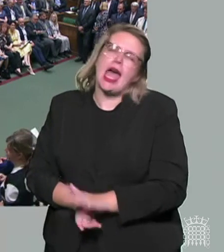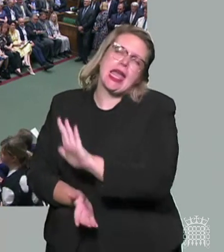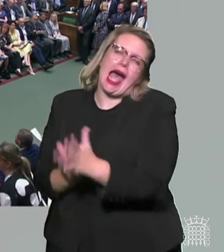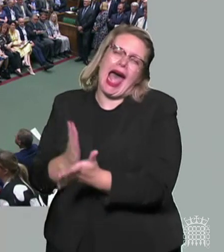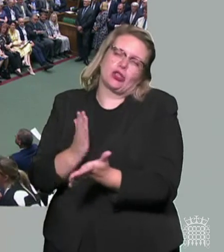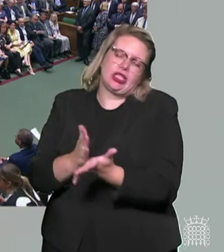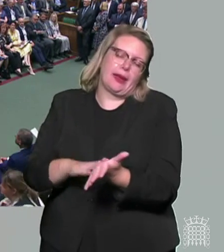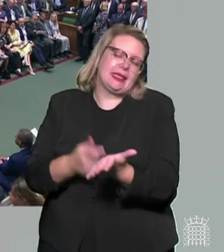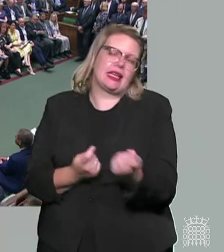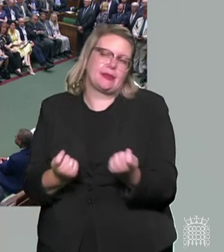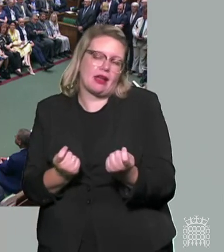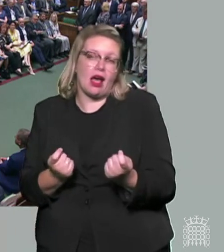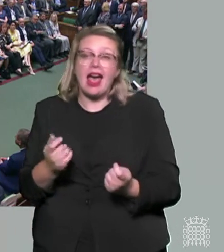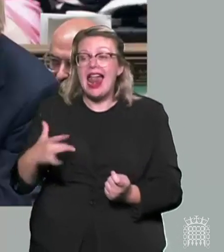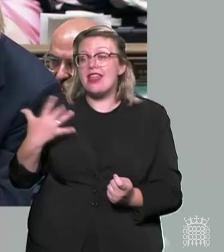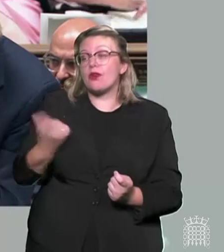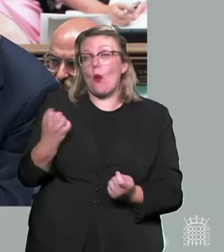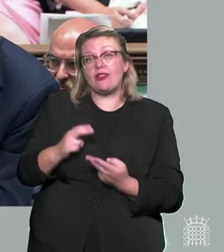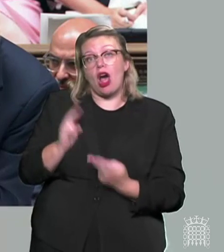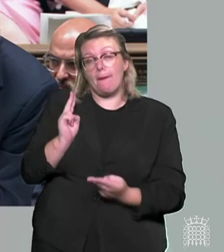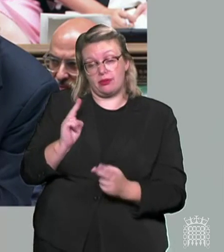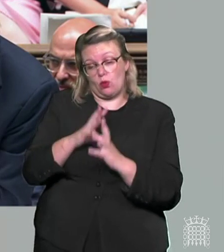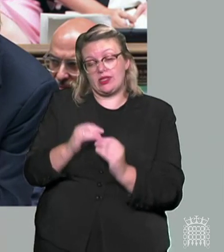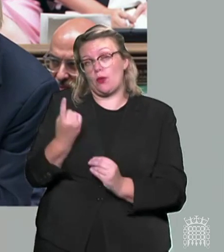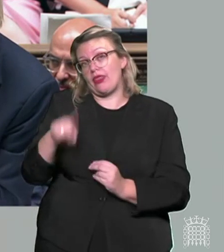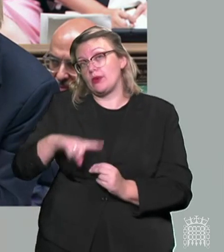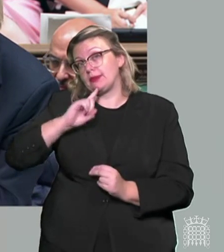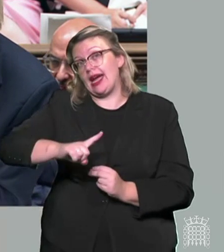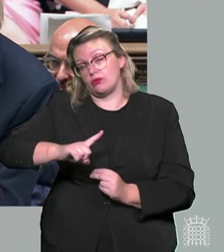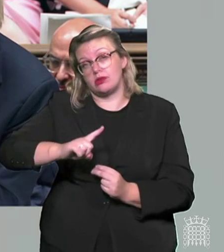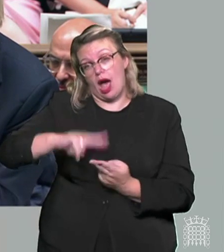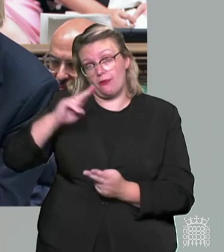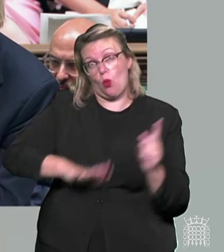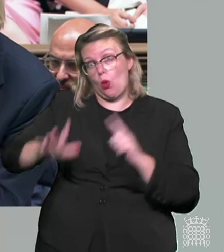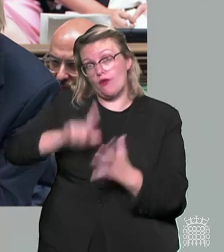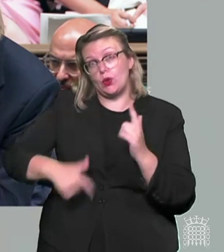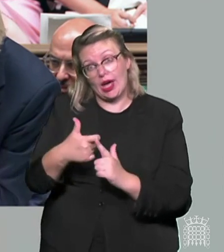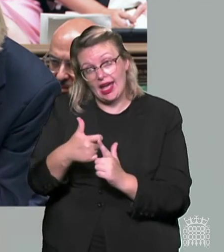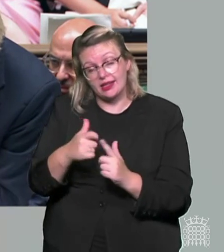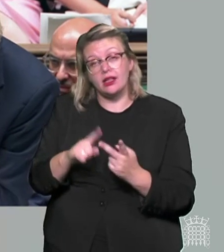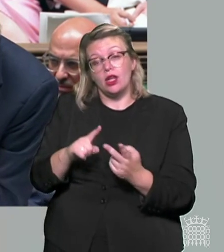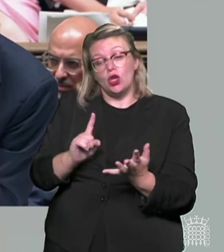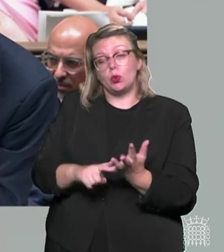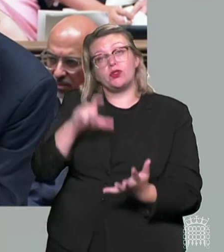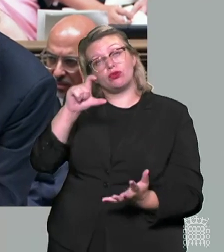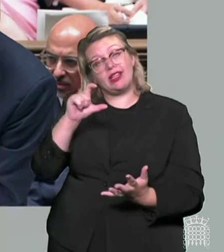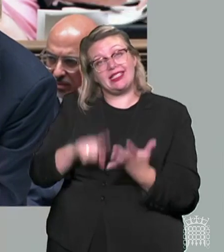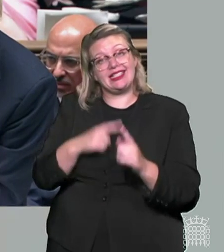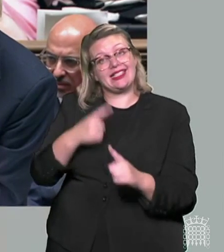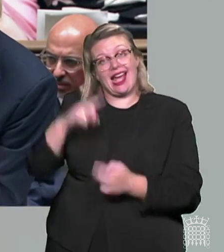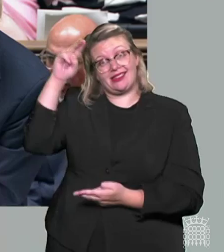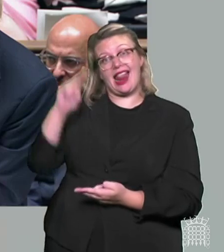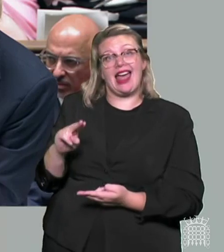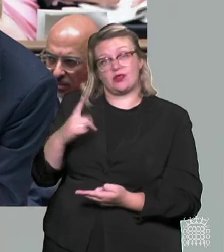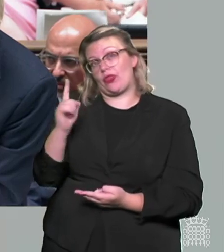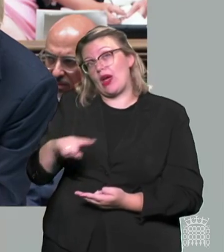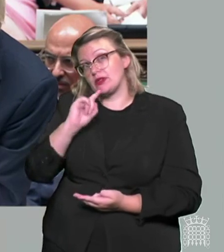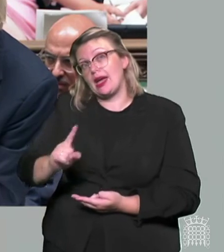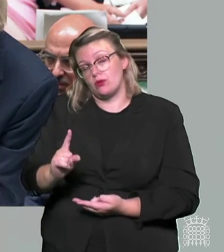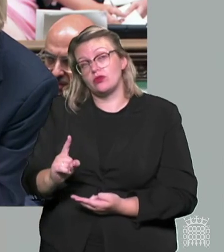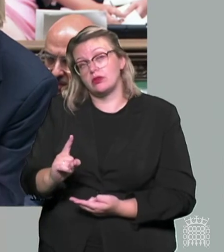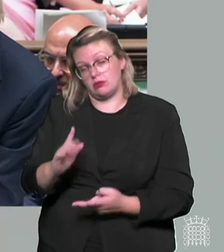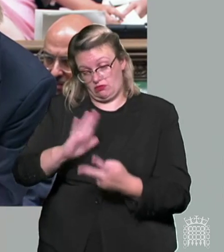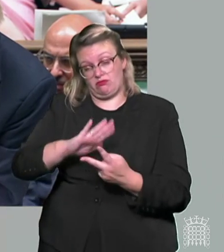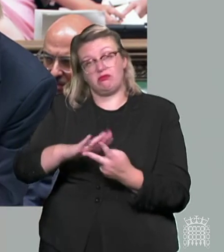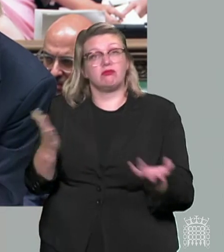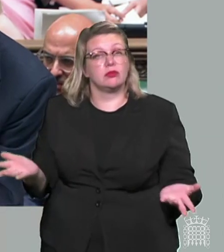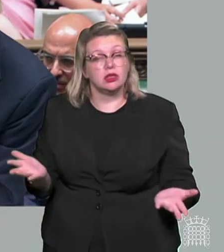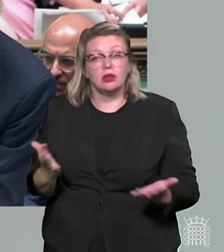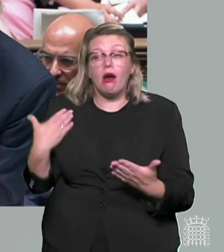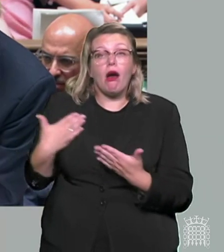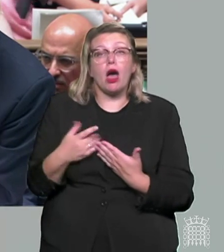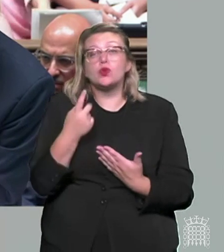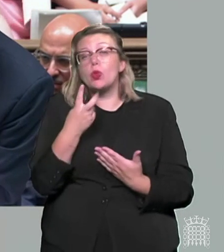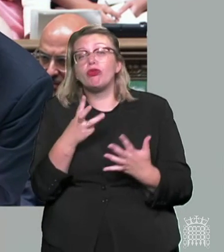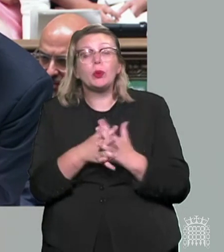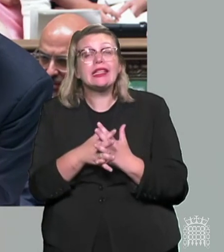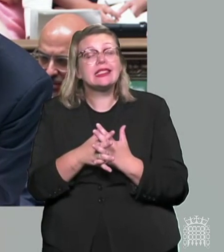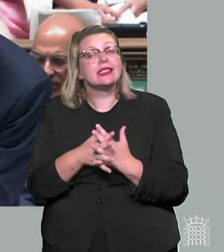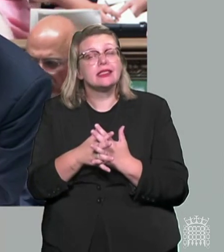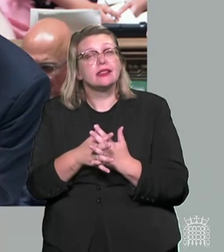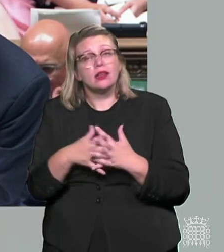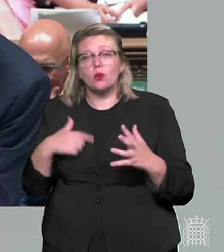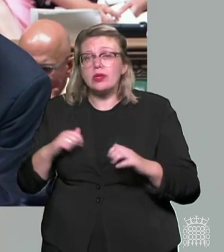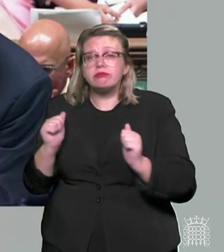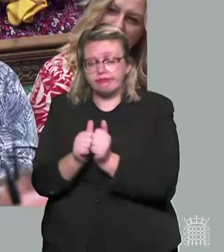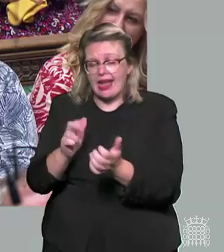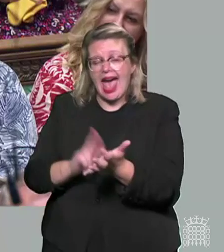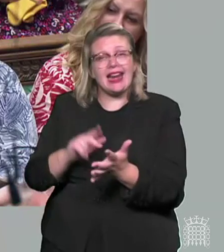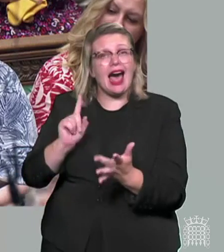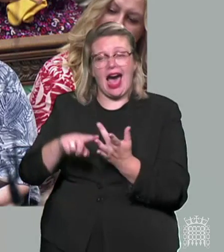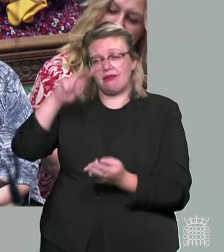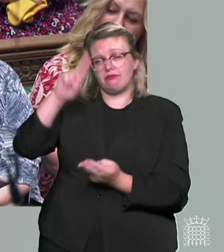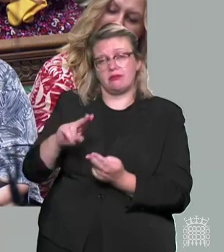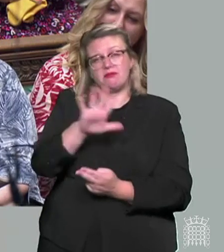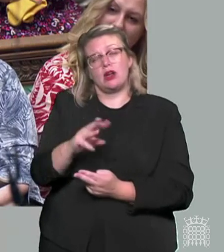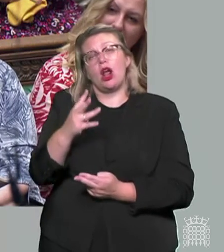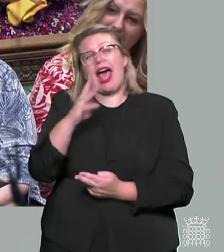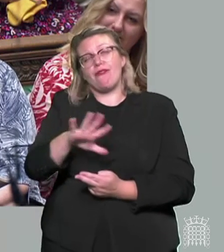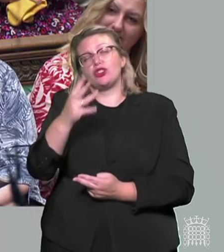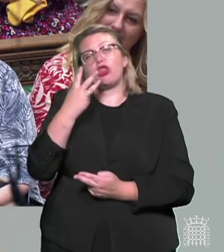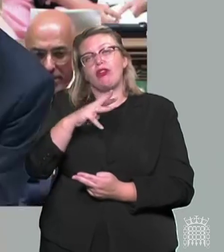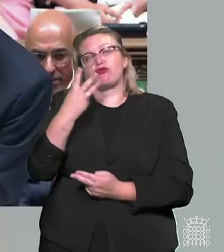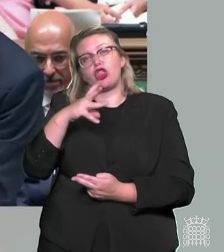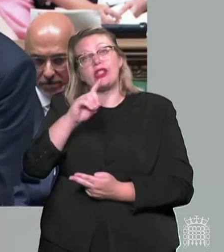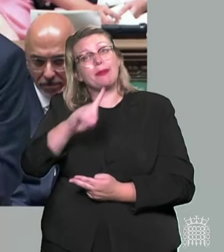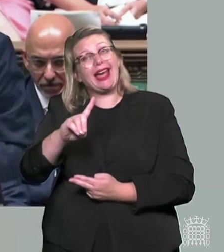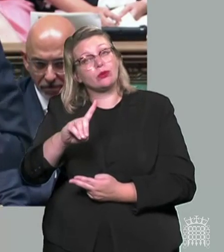Actually, we increased the living wage across the whole of the UK by £1,000, we made sure that people on universal credit got their tax bills cut by £1,000, and over the last couple of weeks we have cut national insurance contributions by an average of £330.